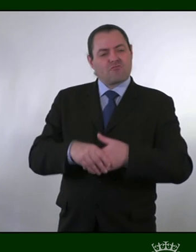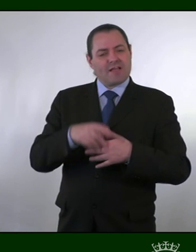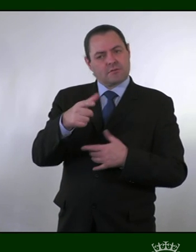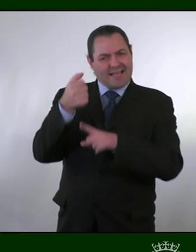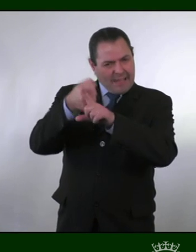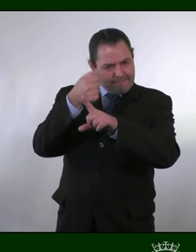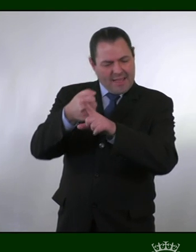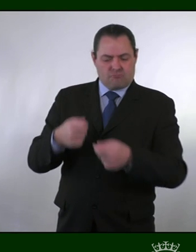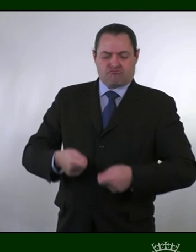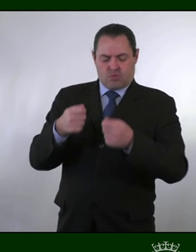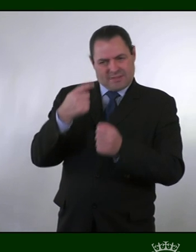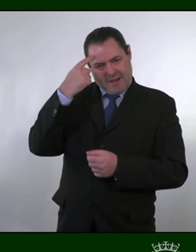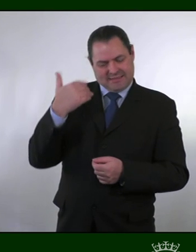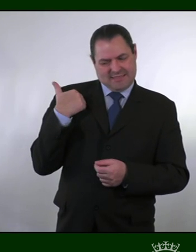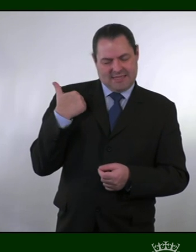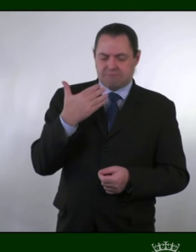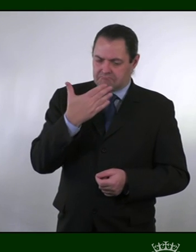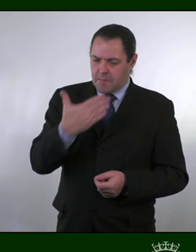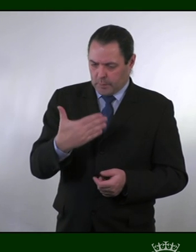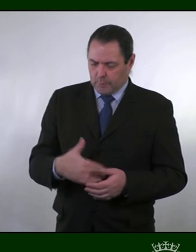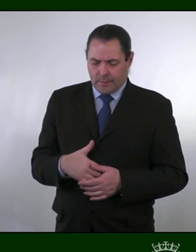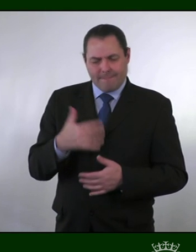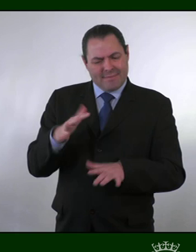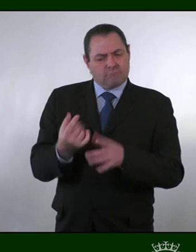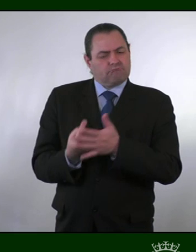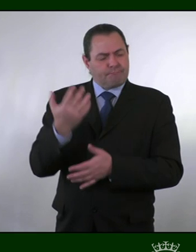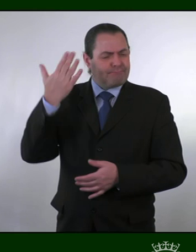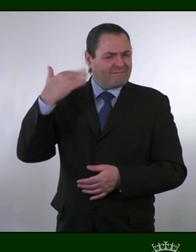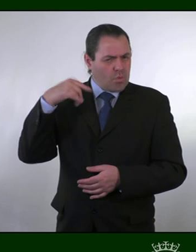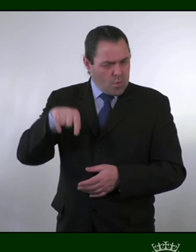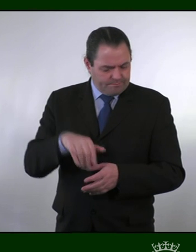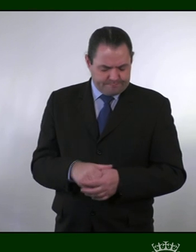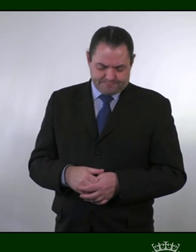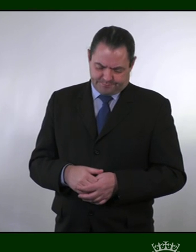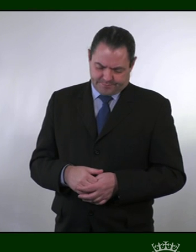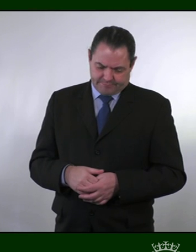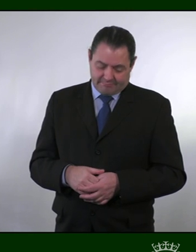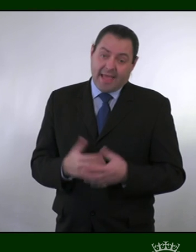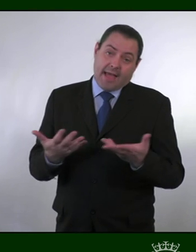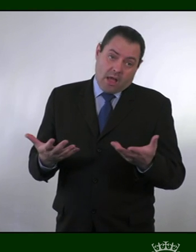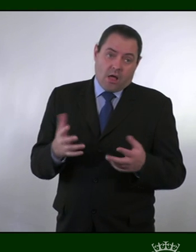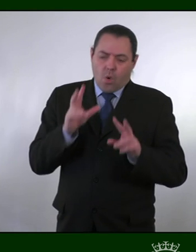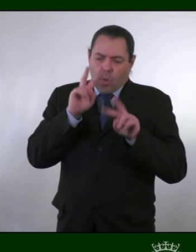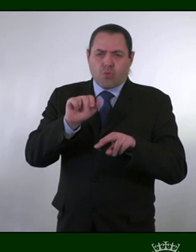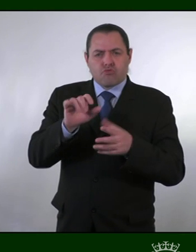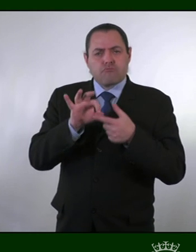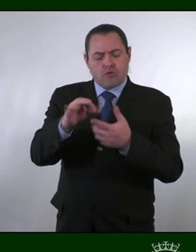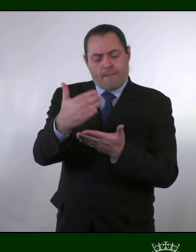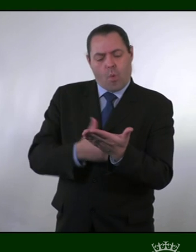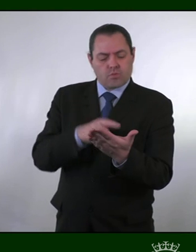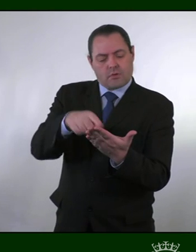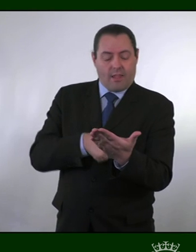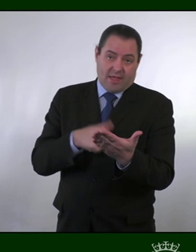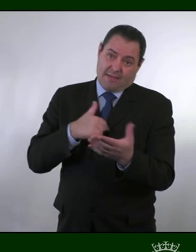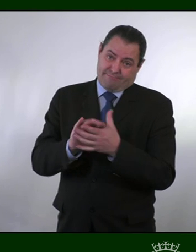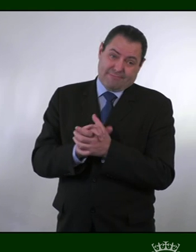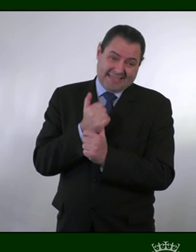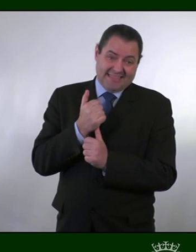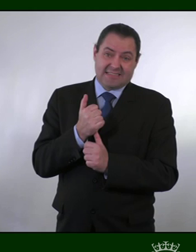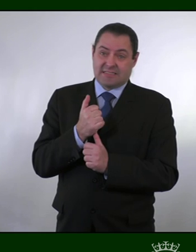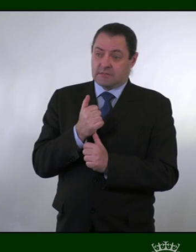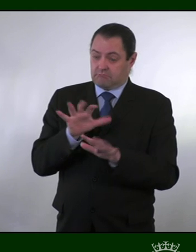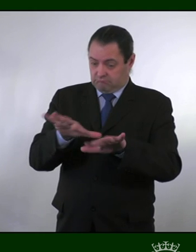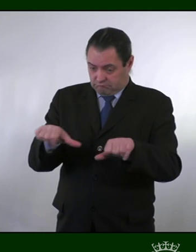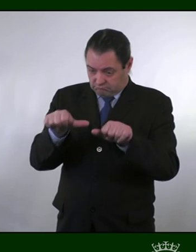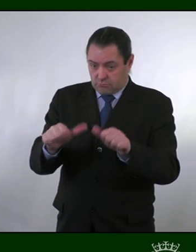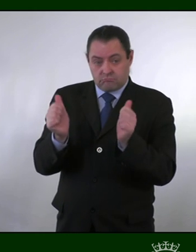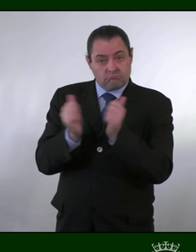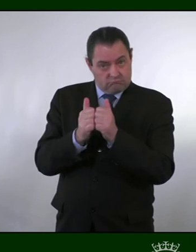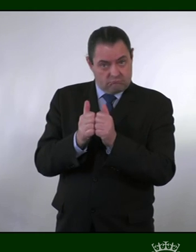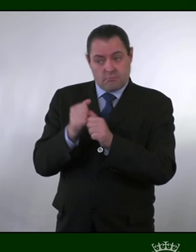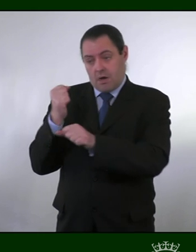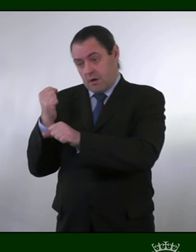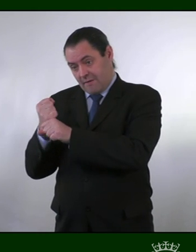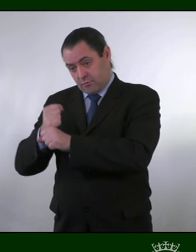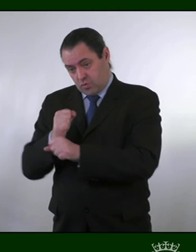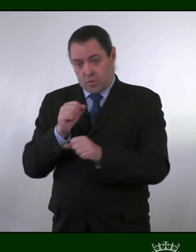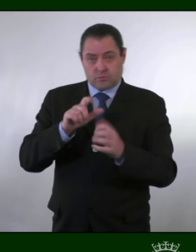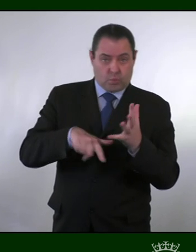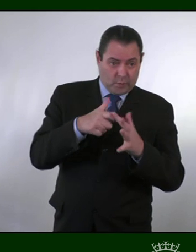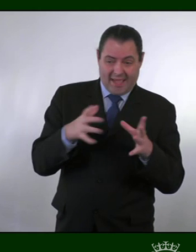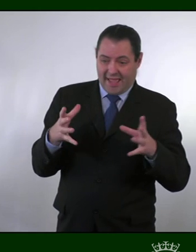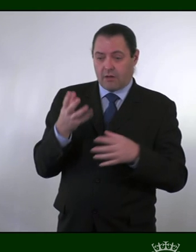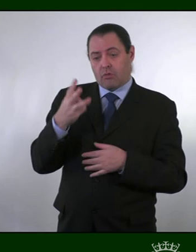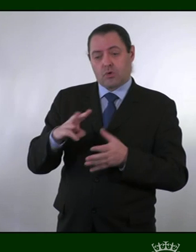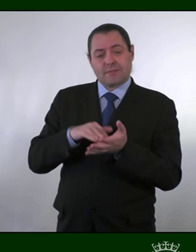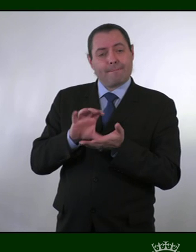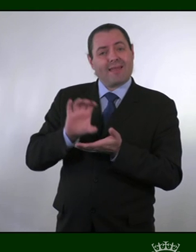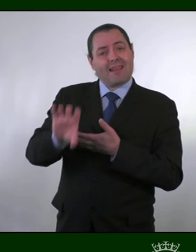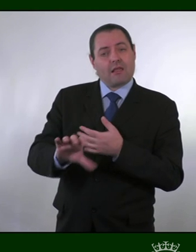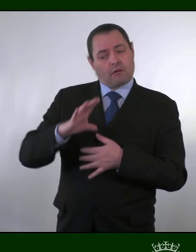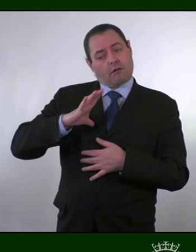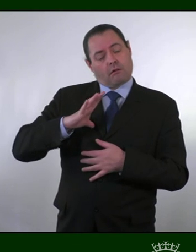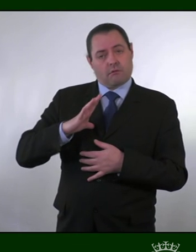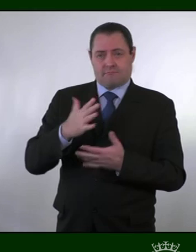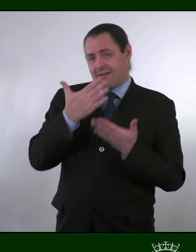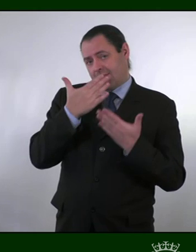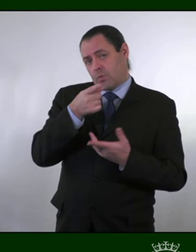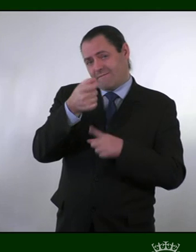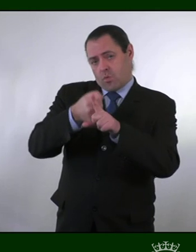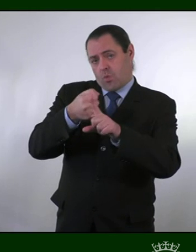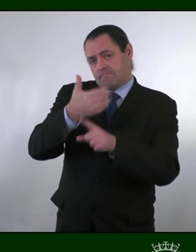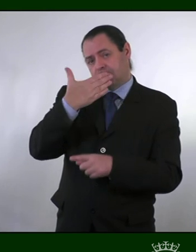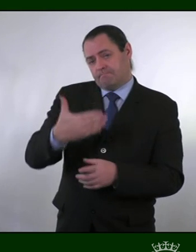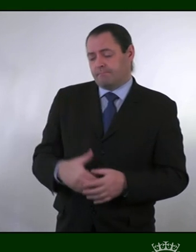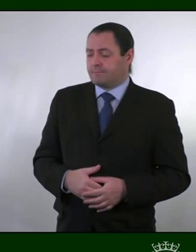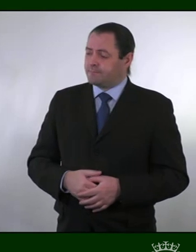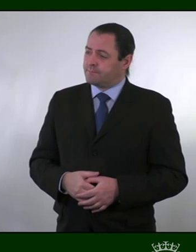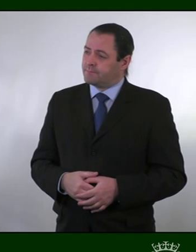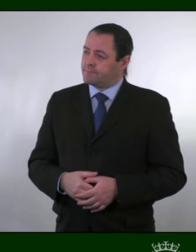He has raised the idea with me before. What I can say is that while we will certainly look at what he says, I am very glad that we have signed the heads of terms on the Moray growth deal, delivering over £30 million of investment.